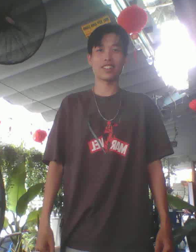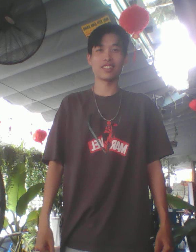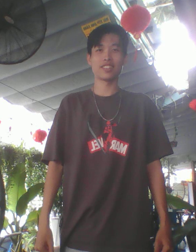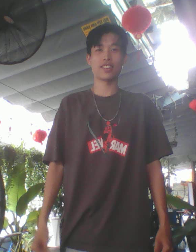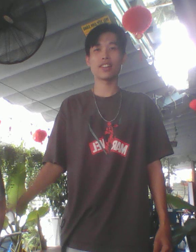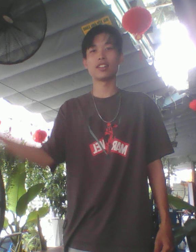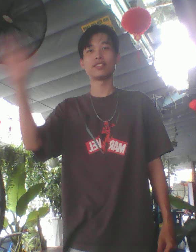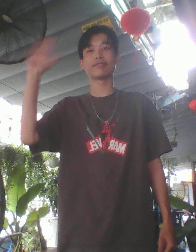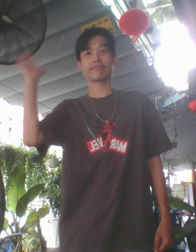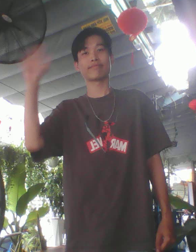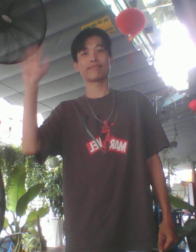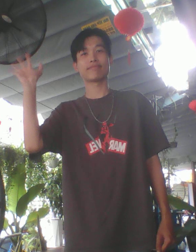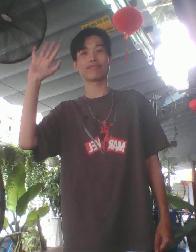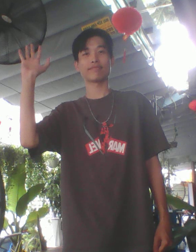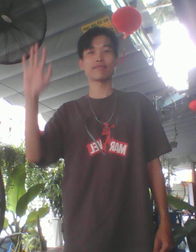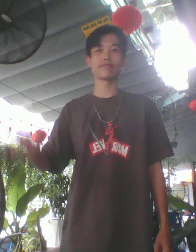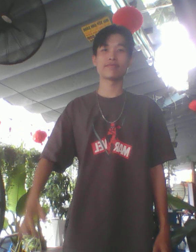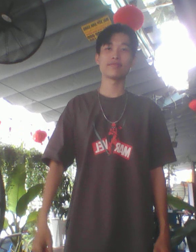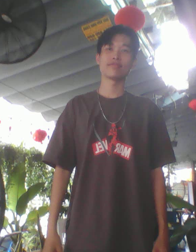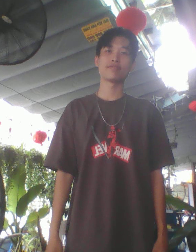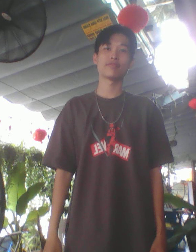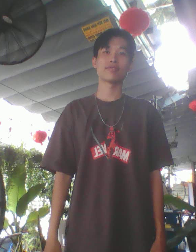xin chào